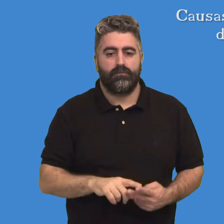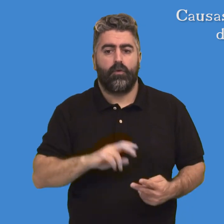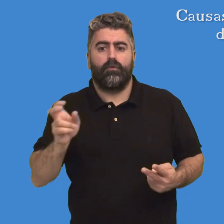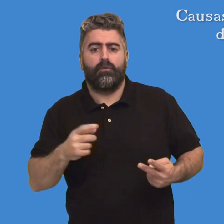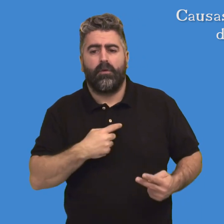otro